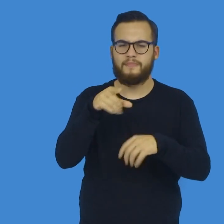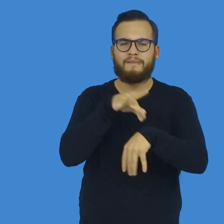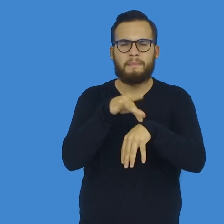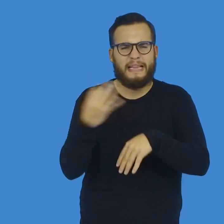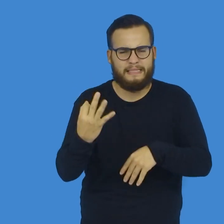enfermo